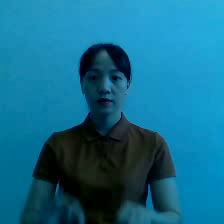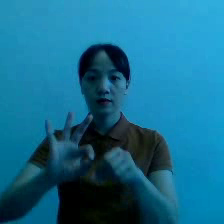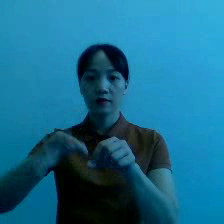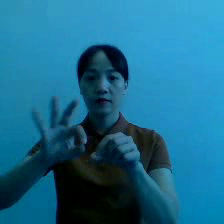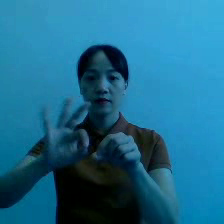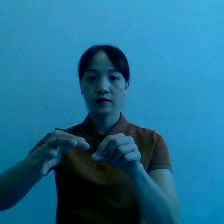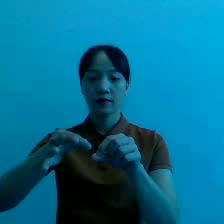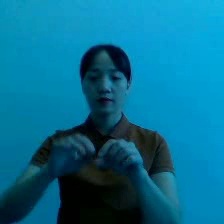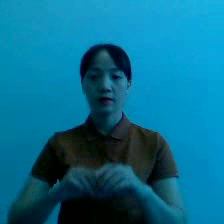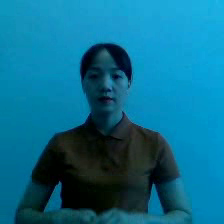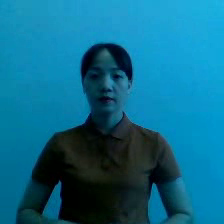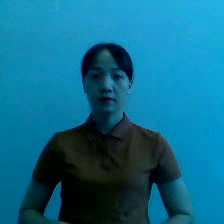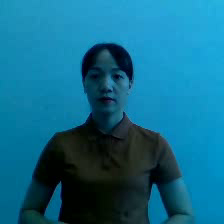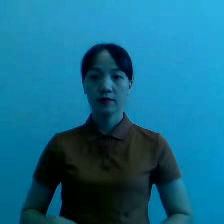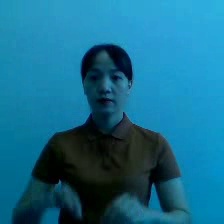Rau